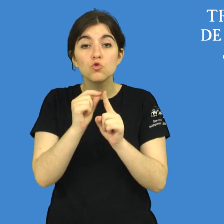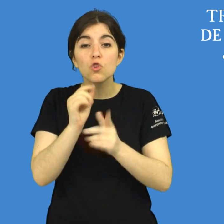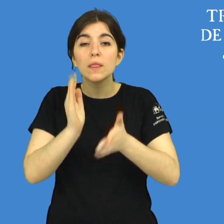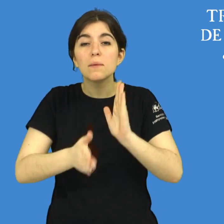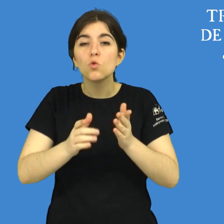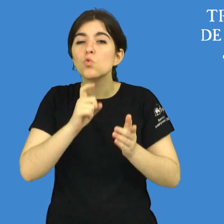terapia